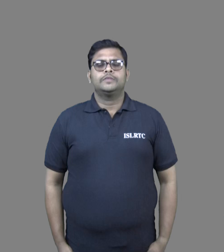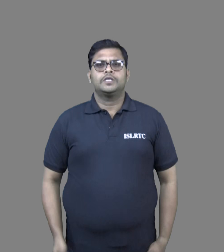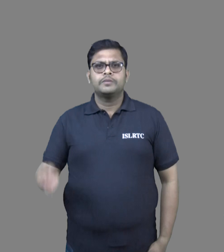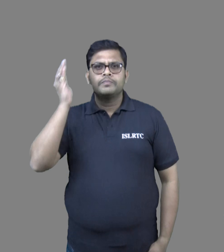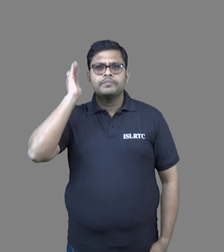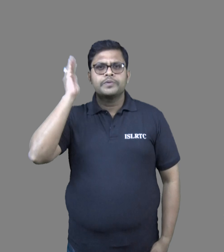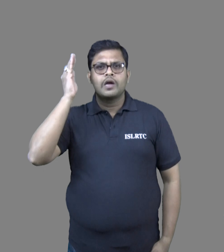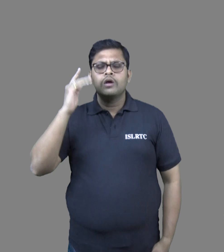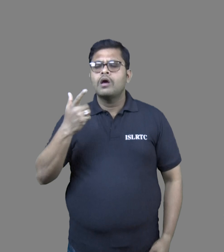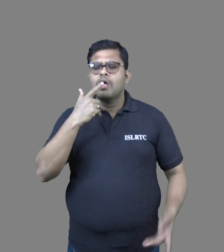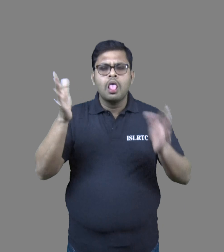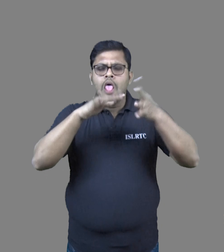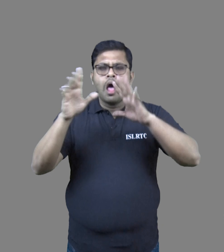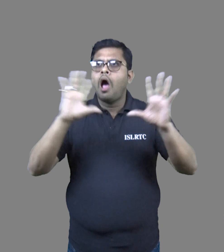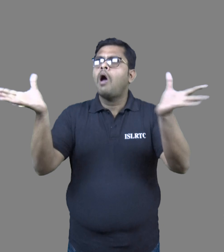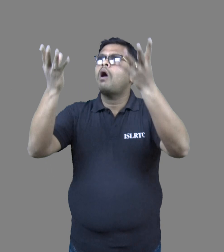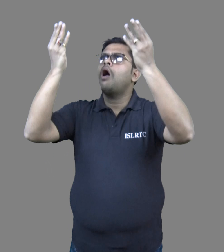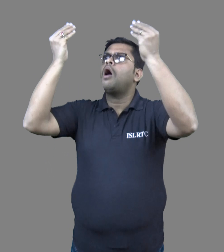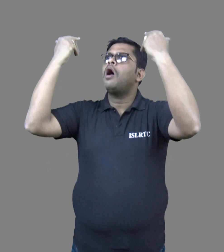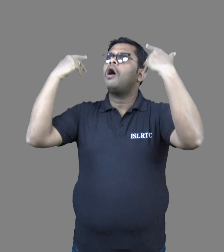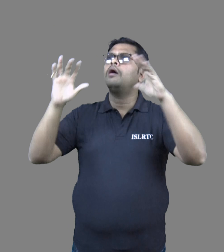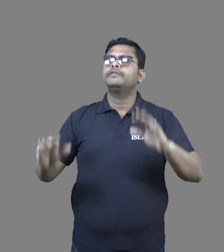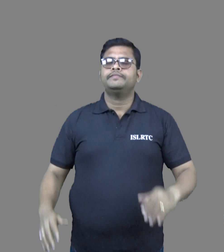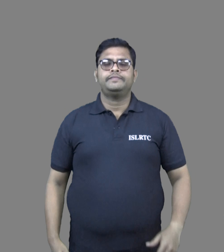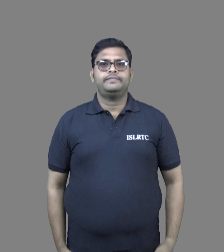Defraud